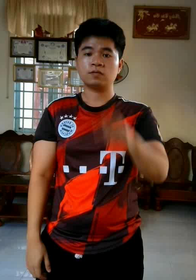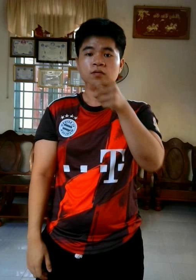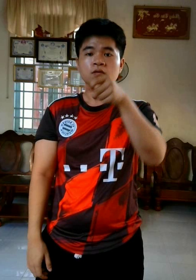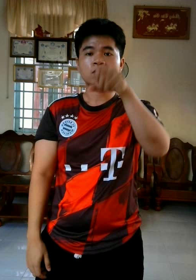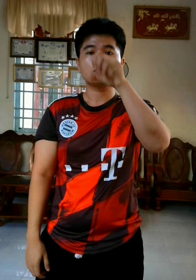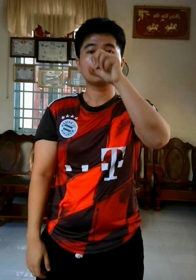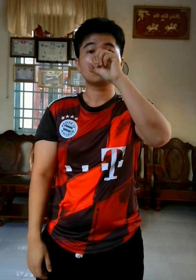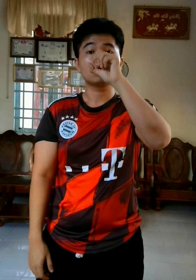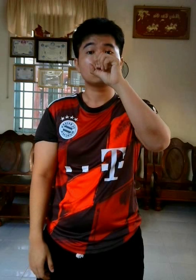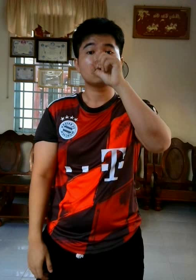uong nuoc